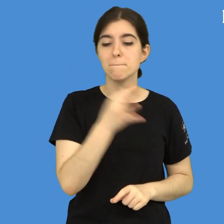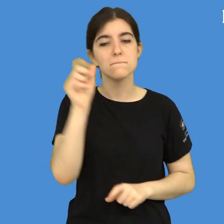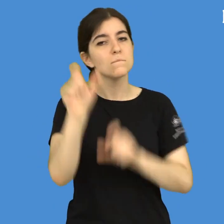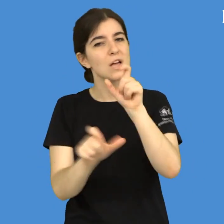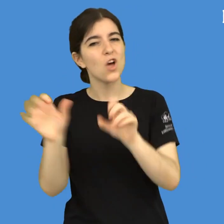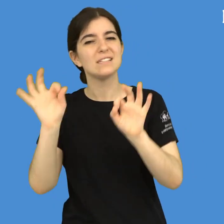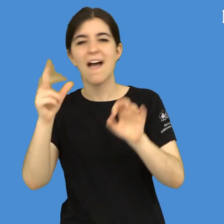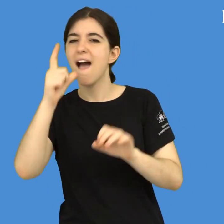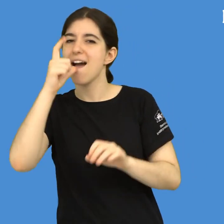persona